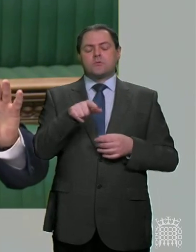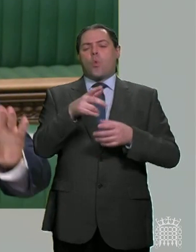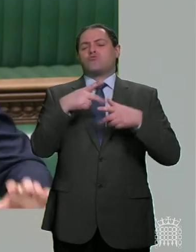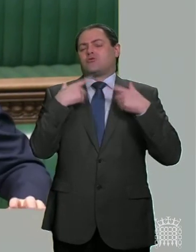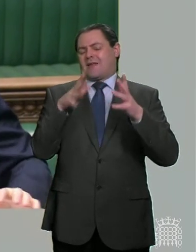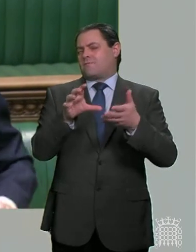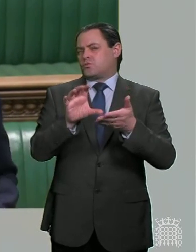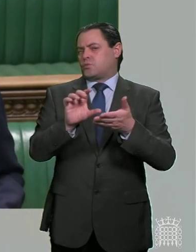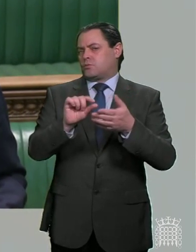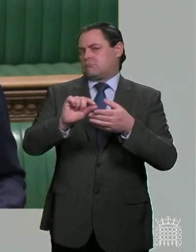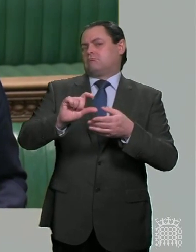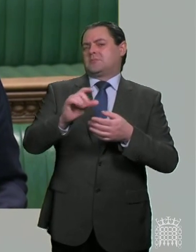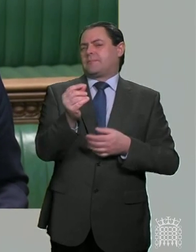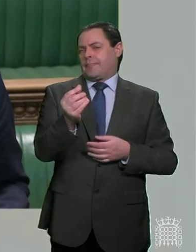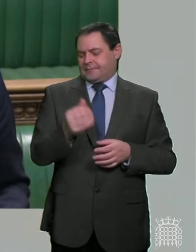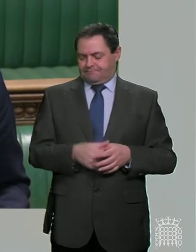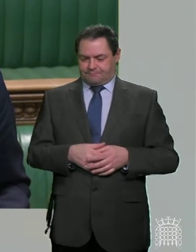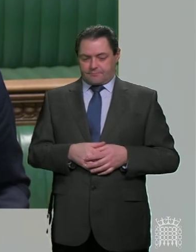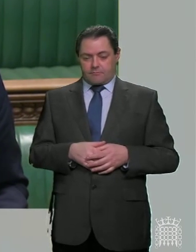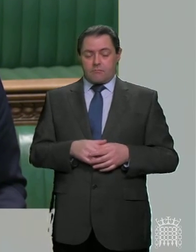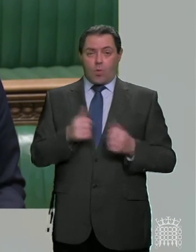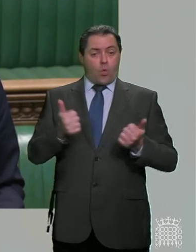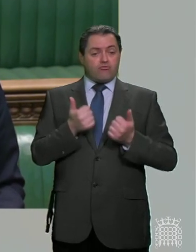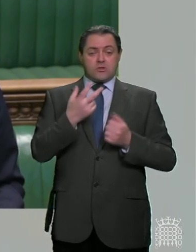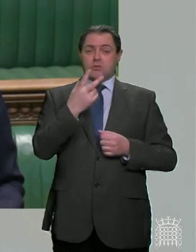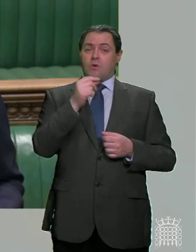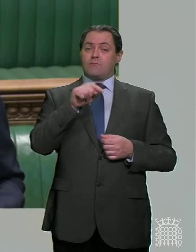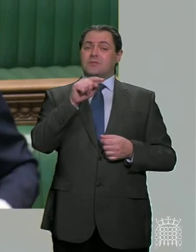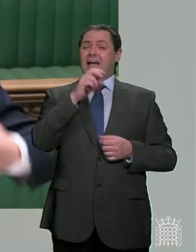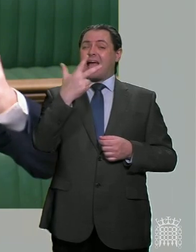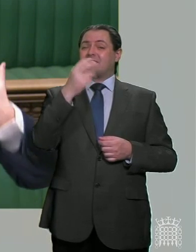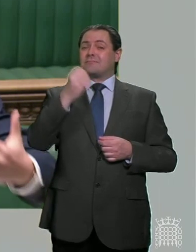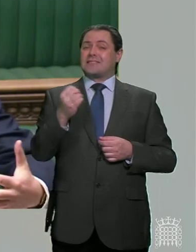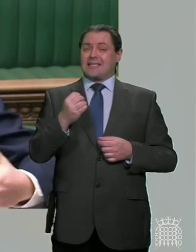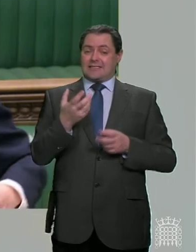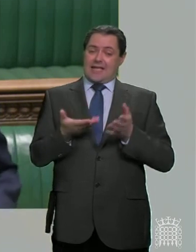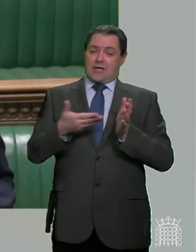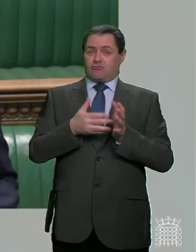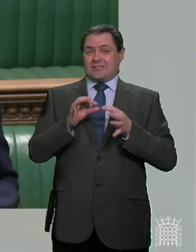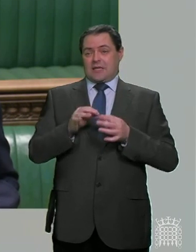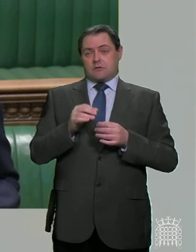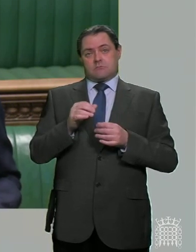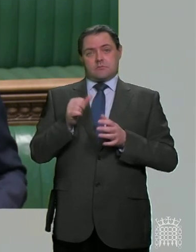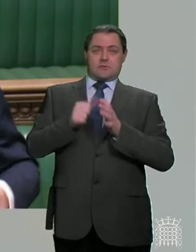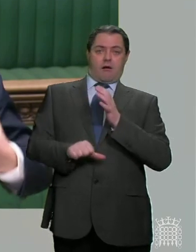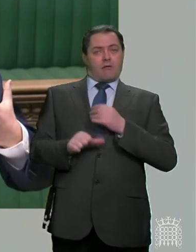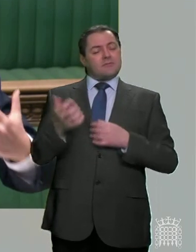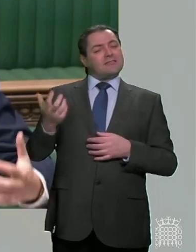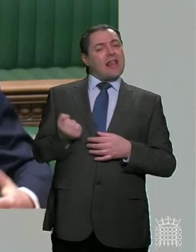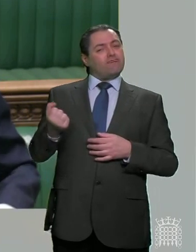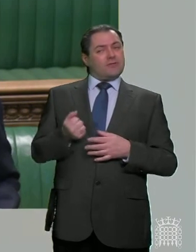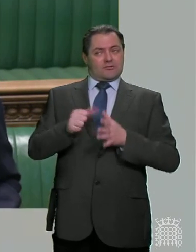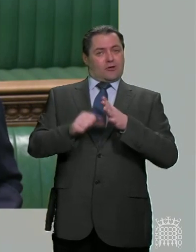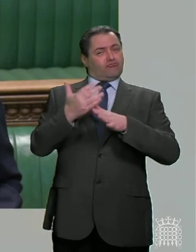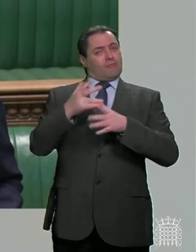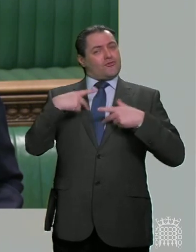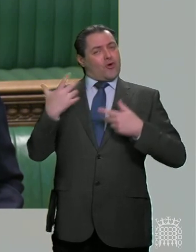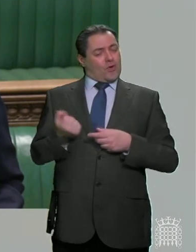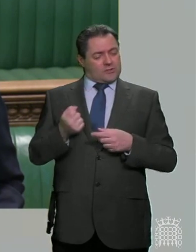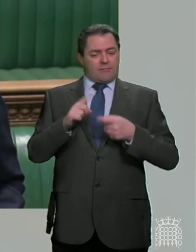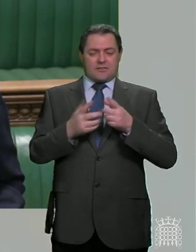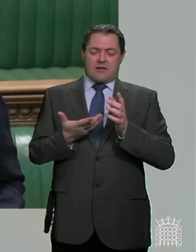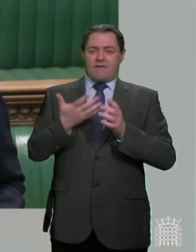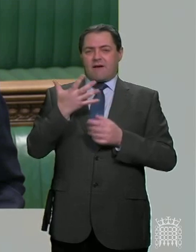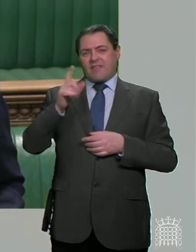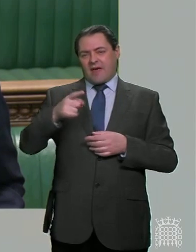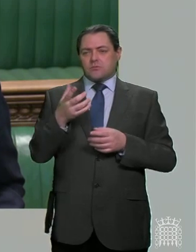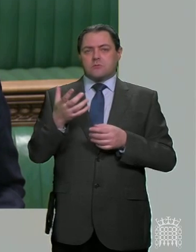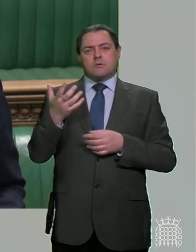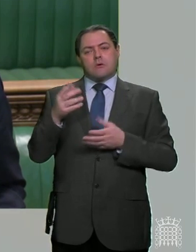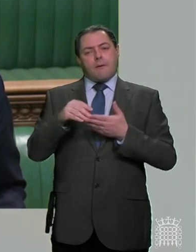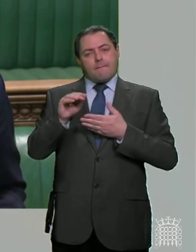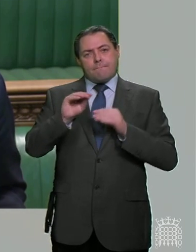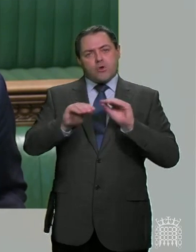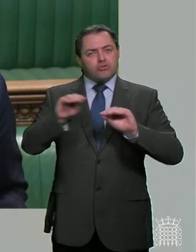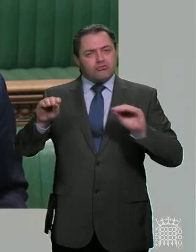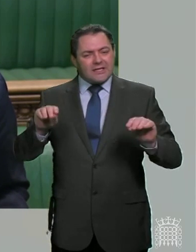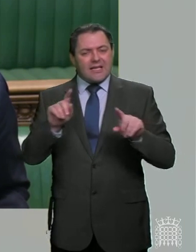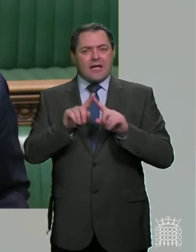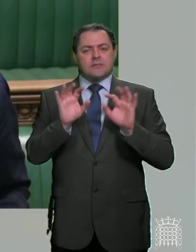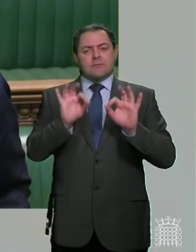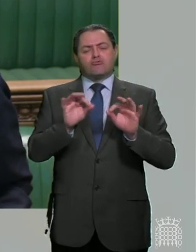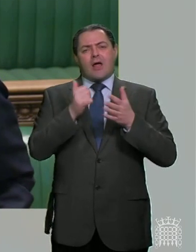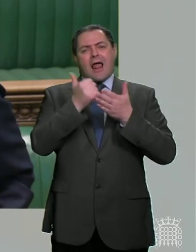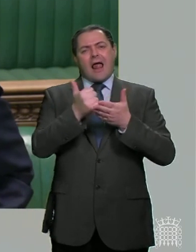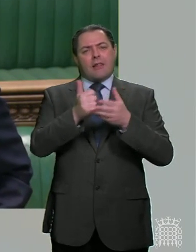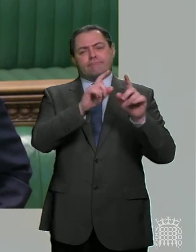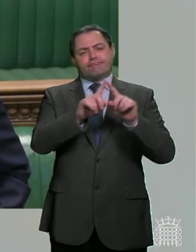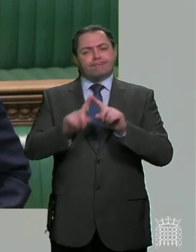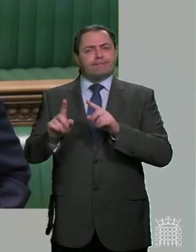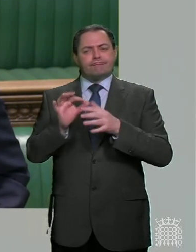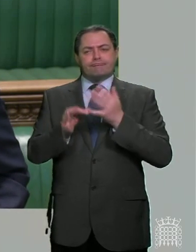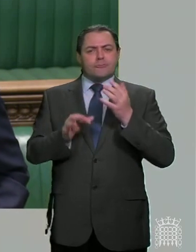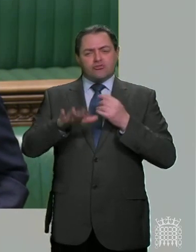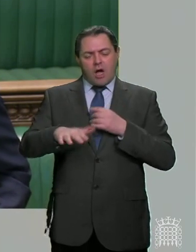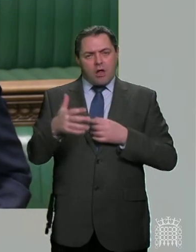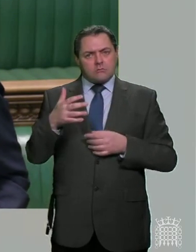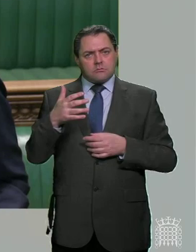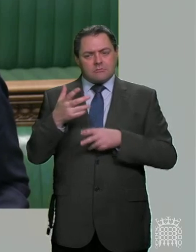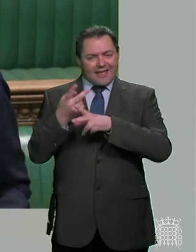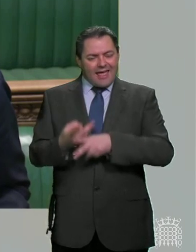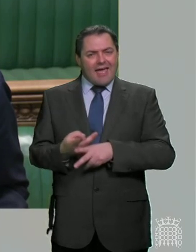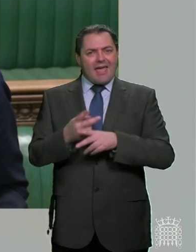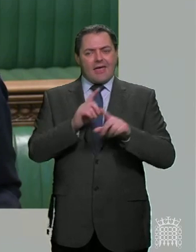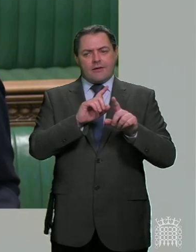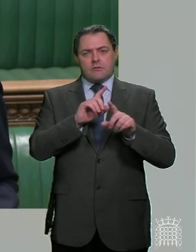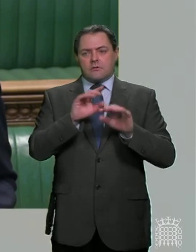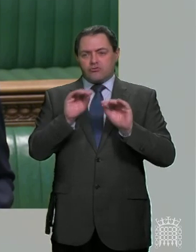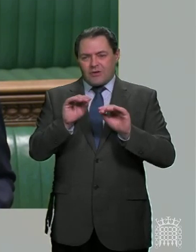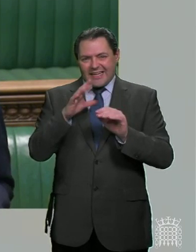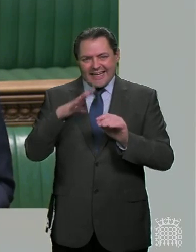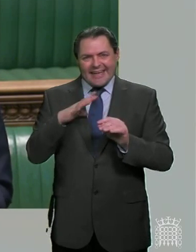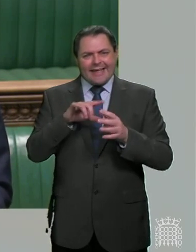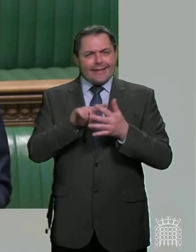That is on top of the 12.8% increase in starting salary for nurses, plus the £5,000 bursary and the £3,000 that we have given for special help for childcare and other training needs.